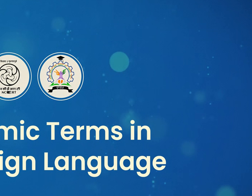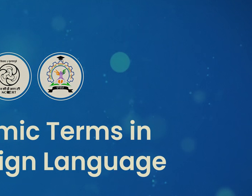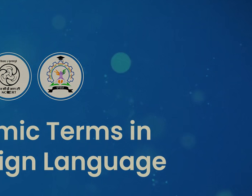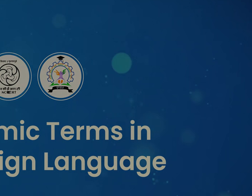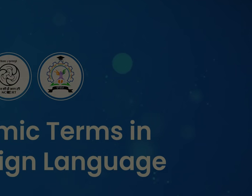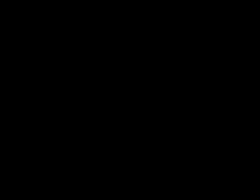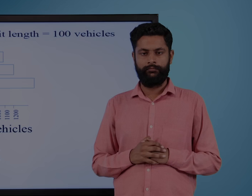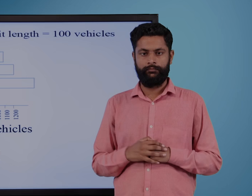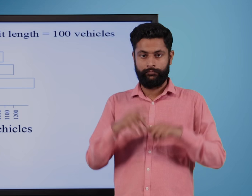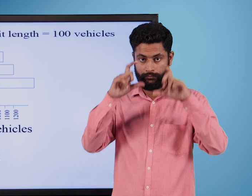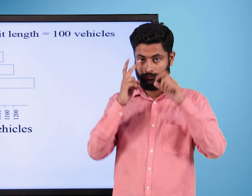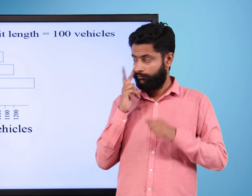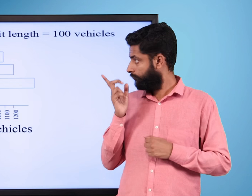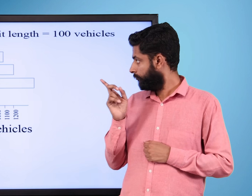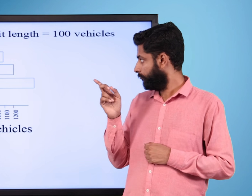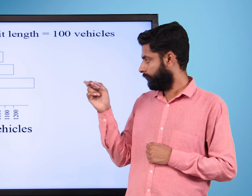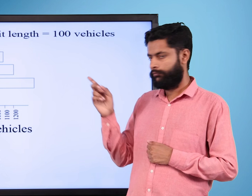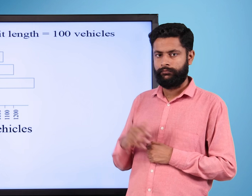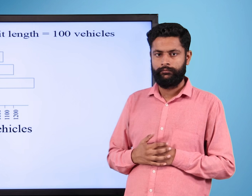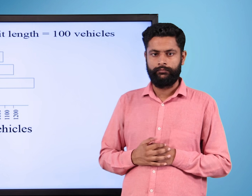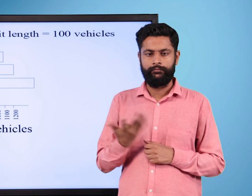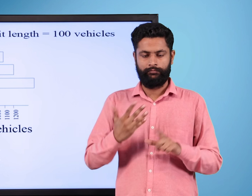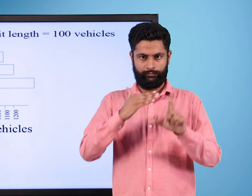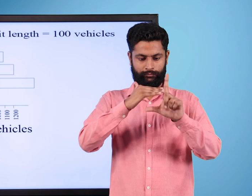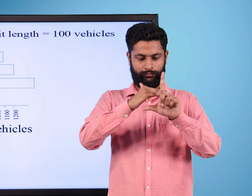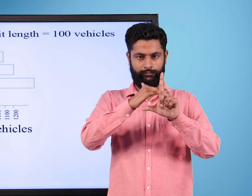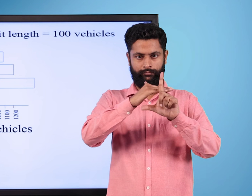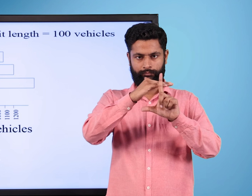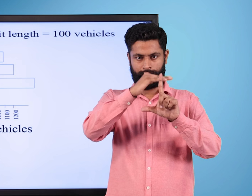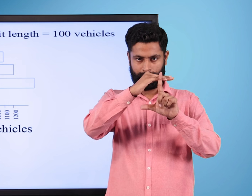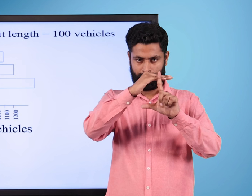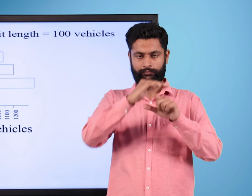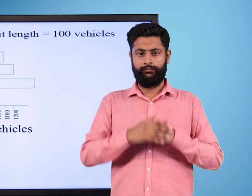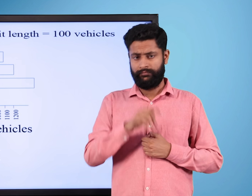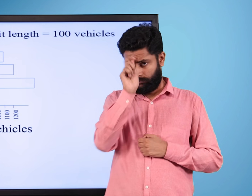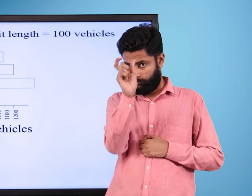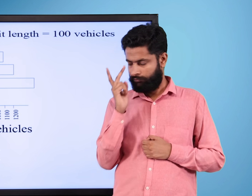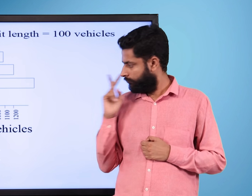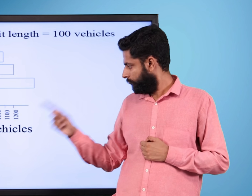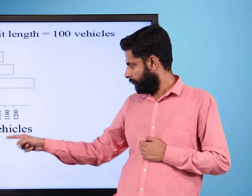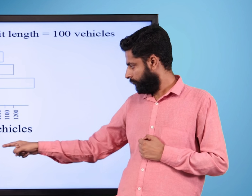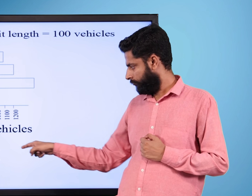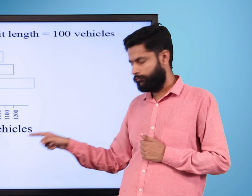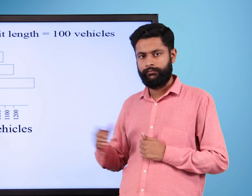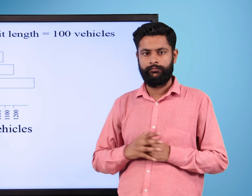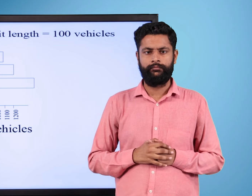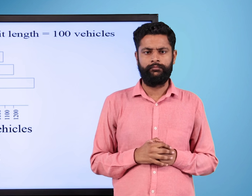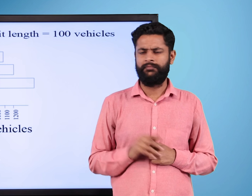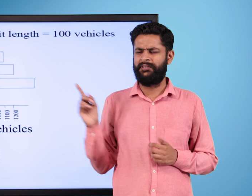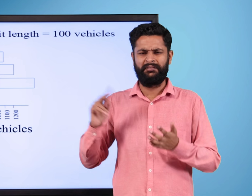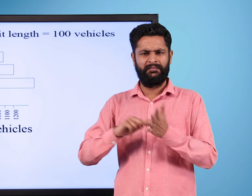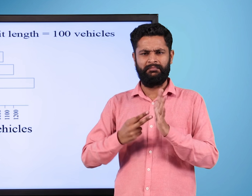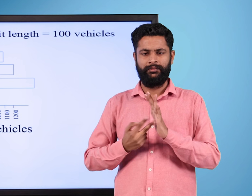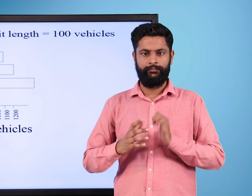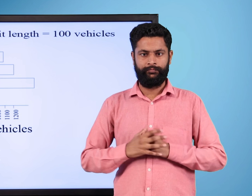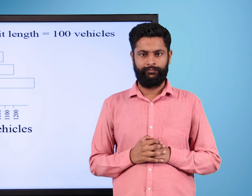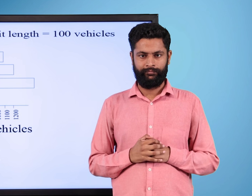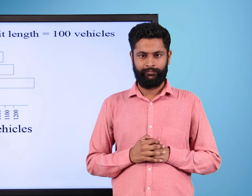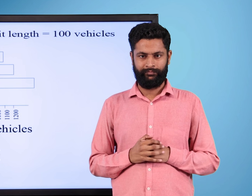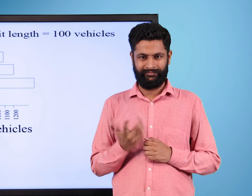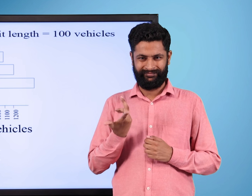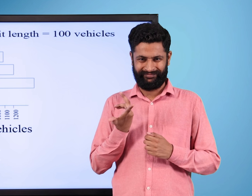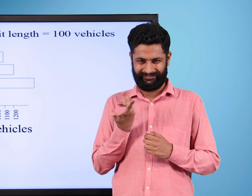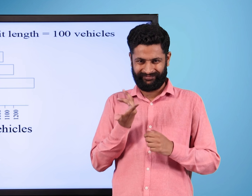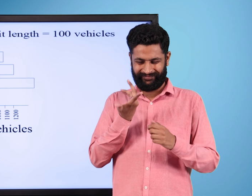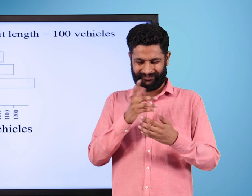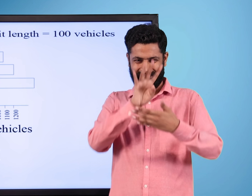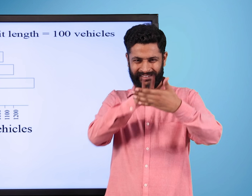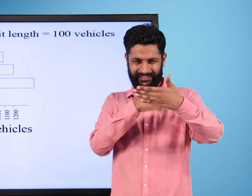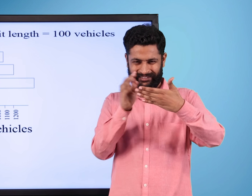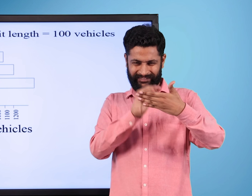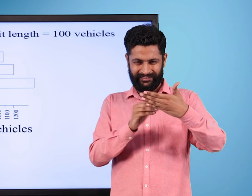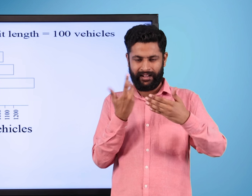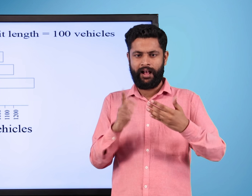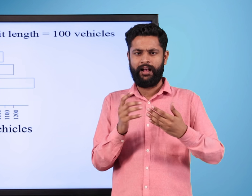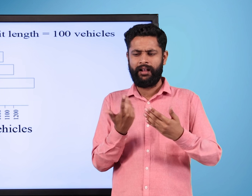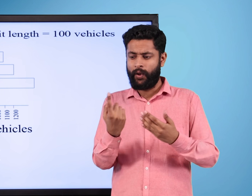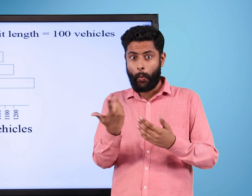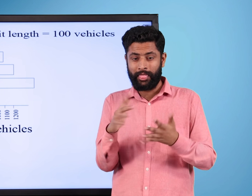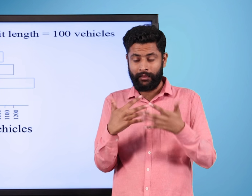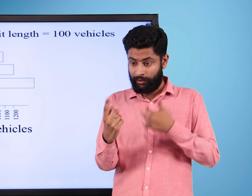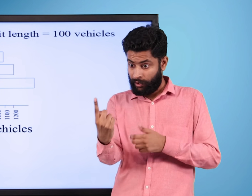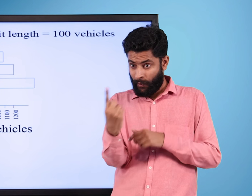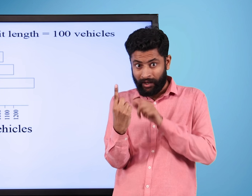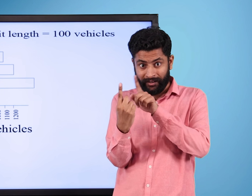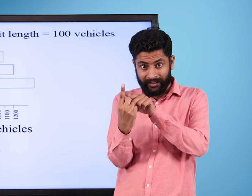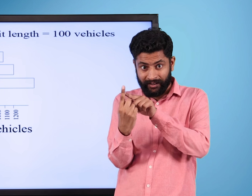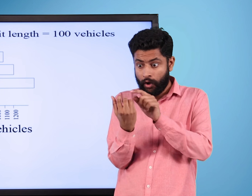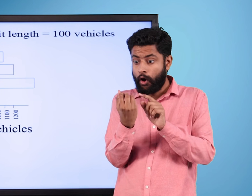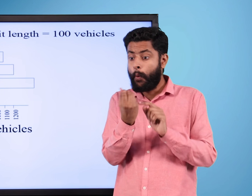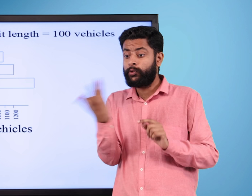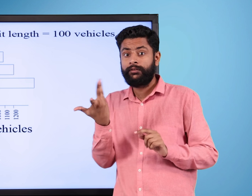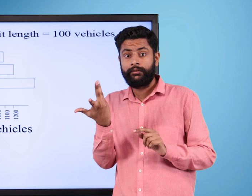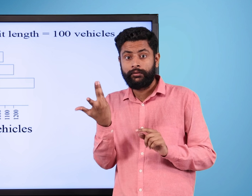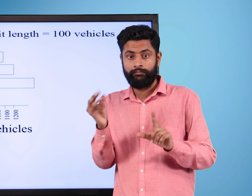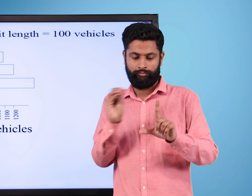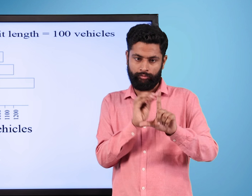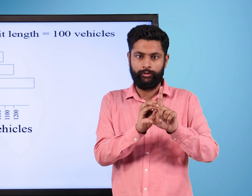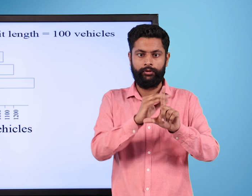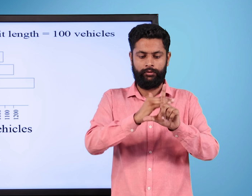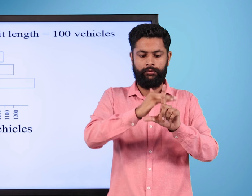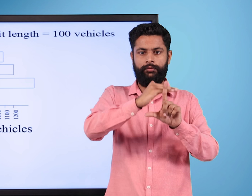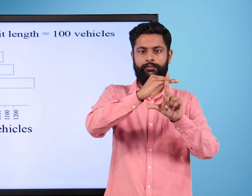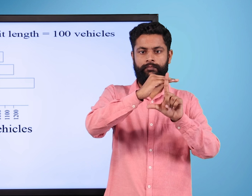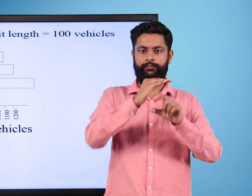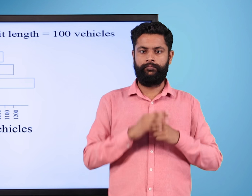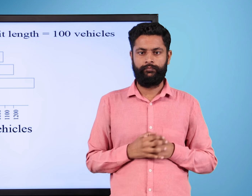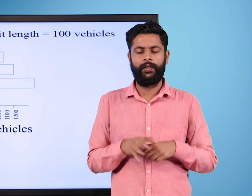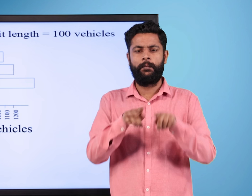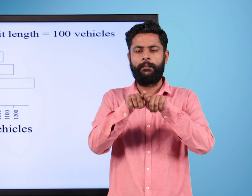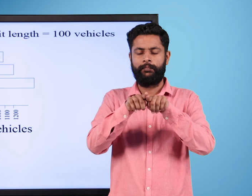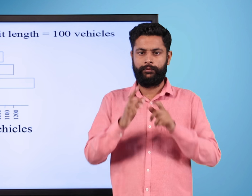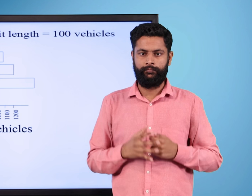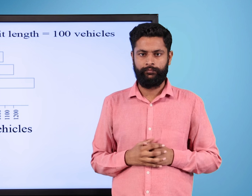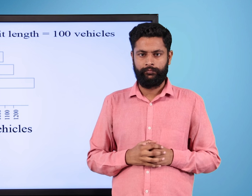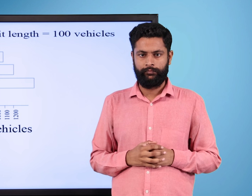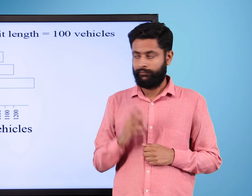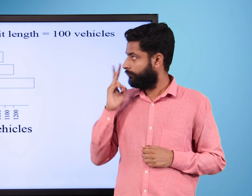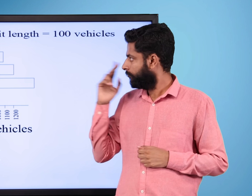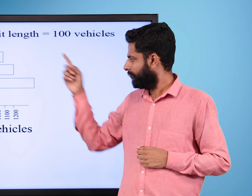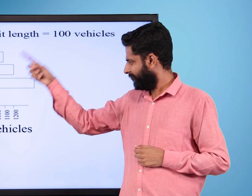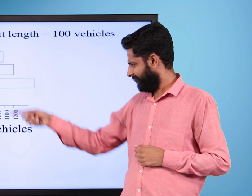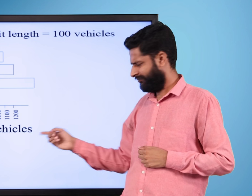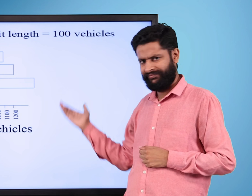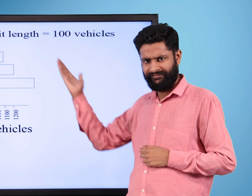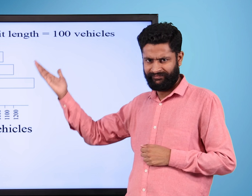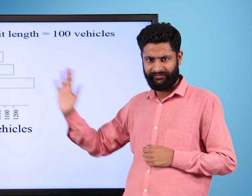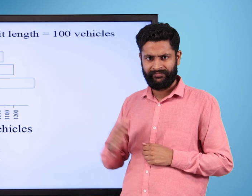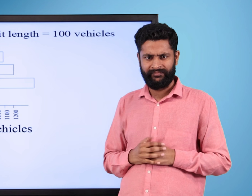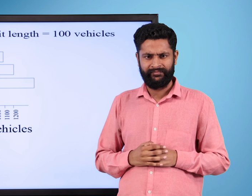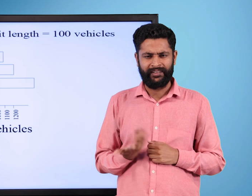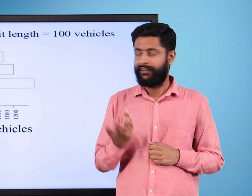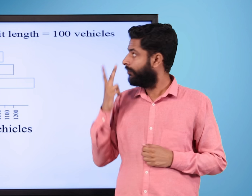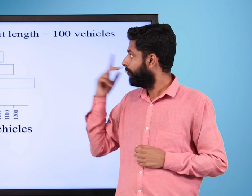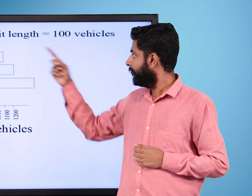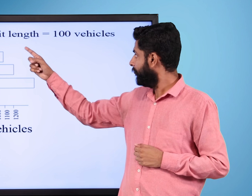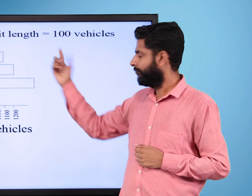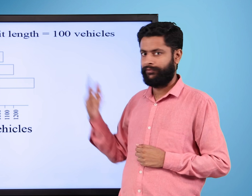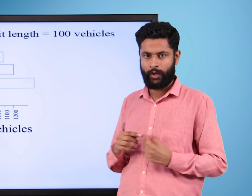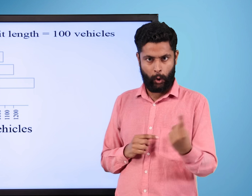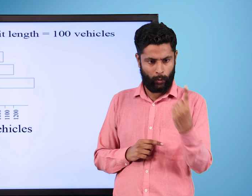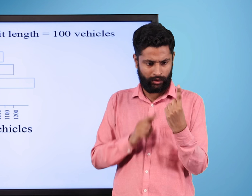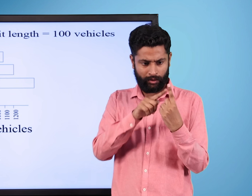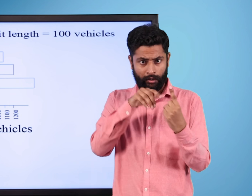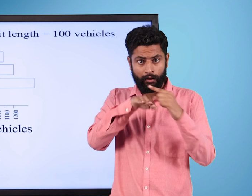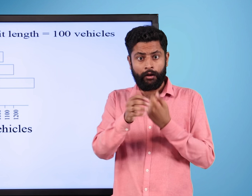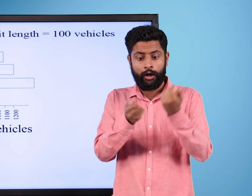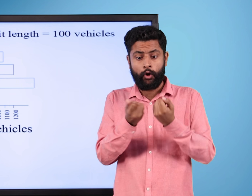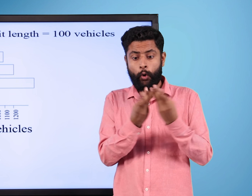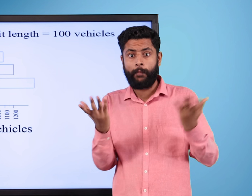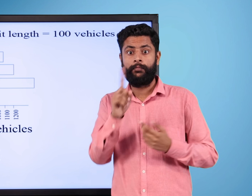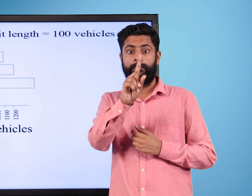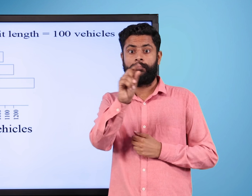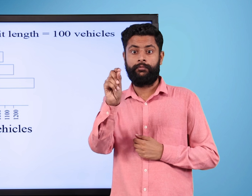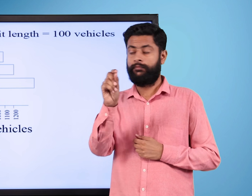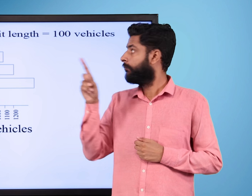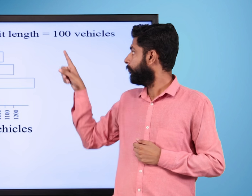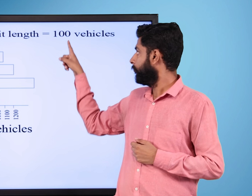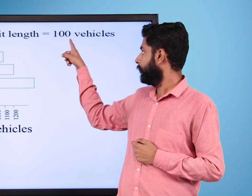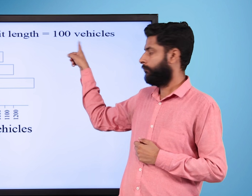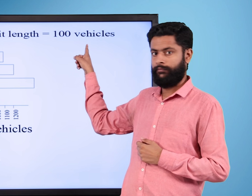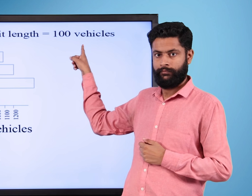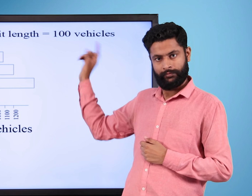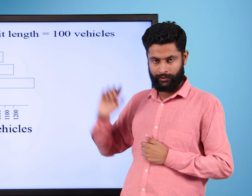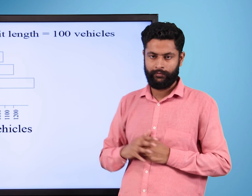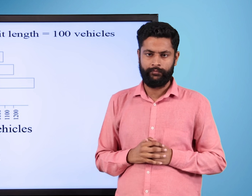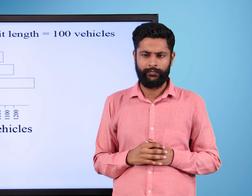scale This sign means scale. In a graph, a scale refers to what one unit represents. For example, in this graph showing the number of vehicles, one unit length represents 100 vehicles.